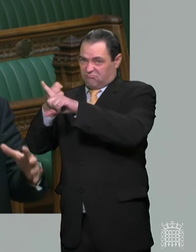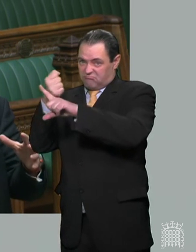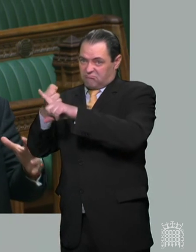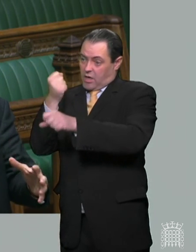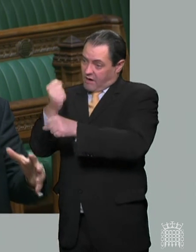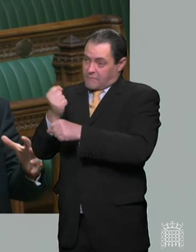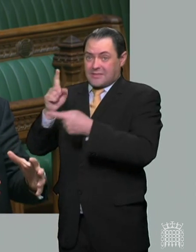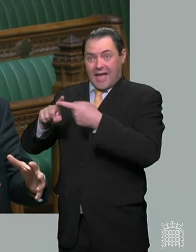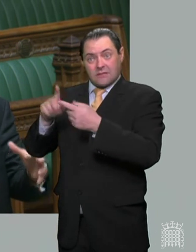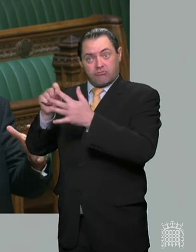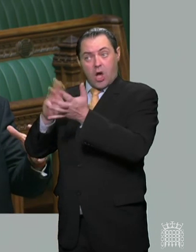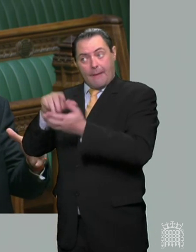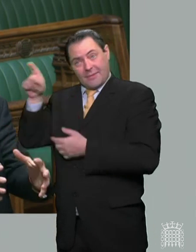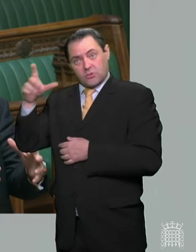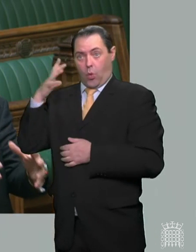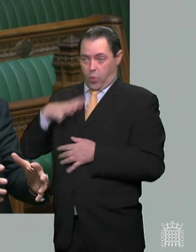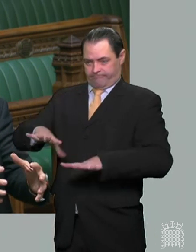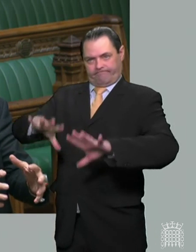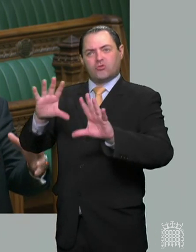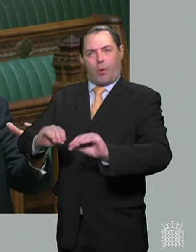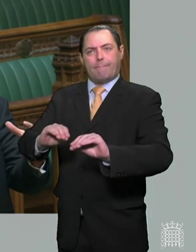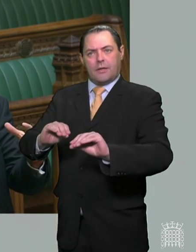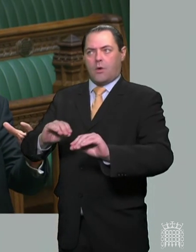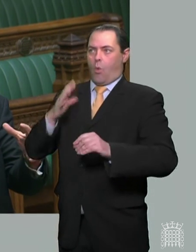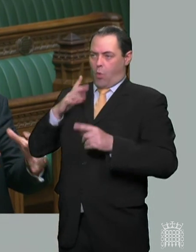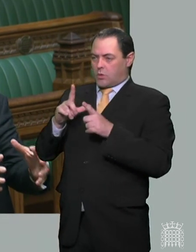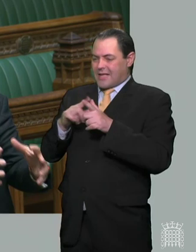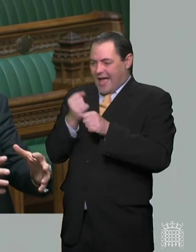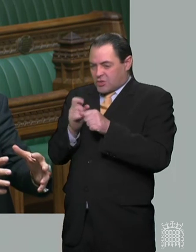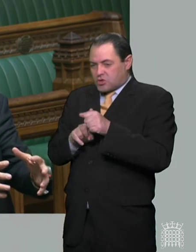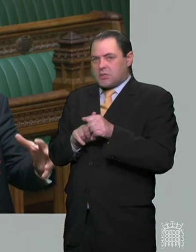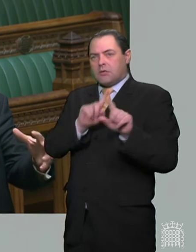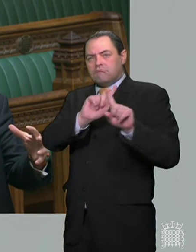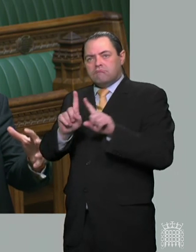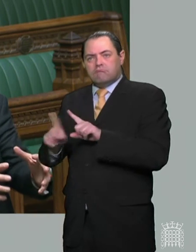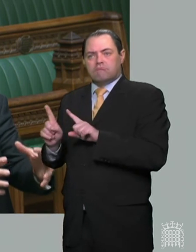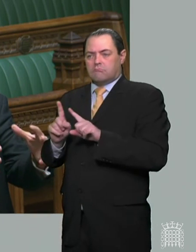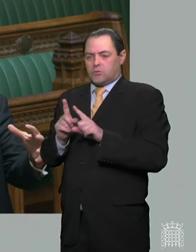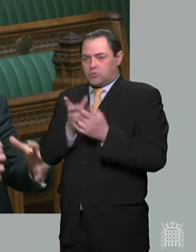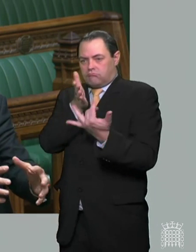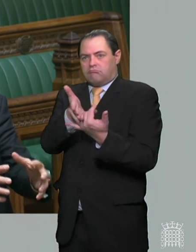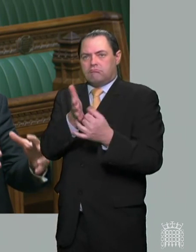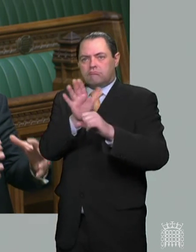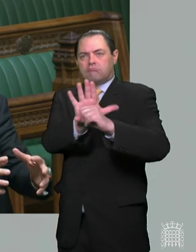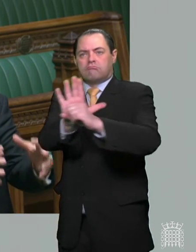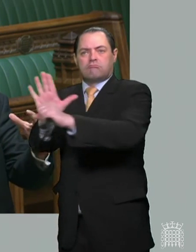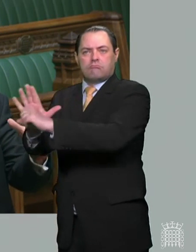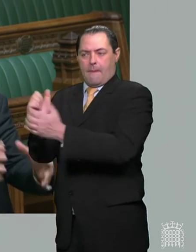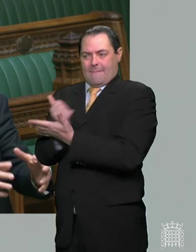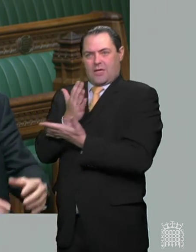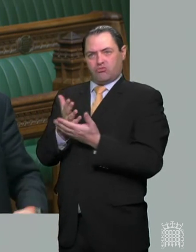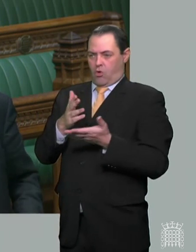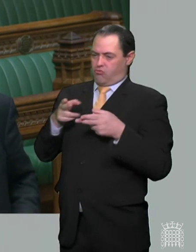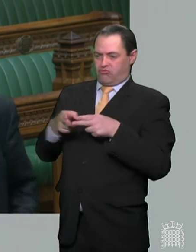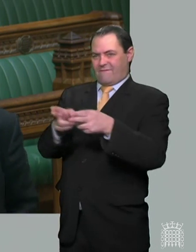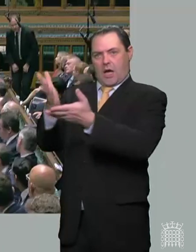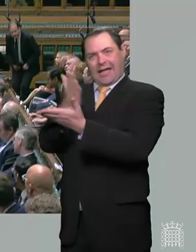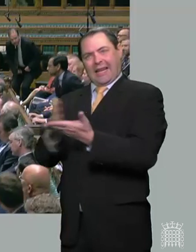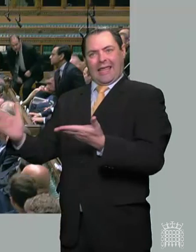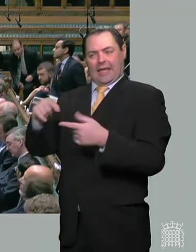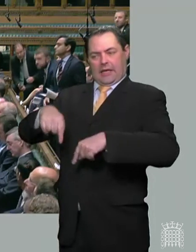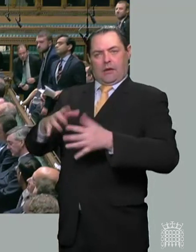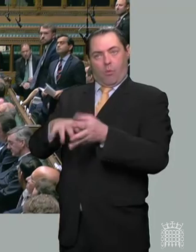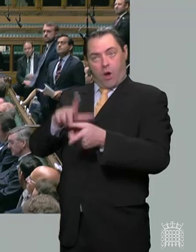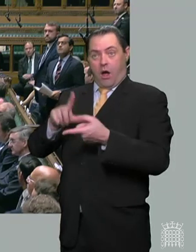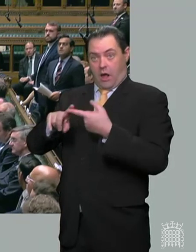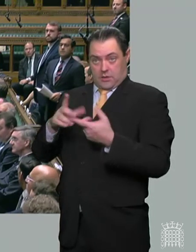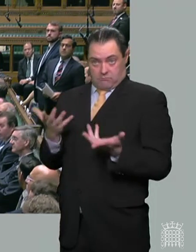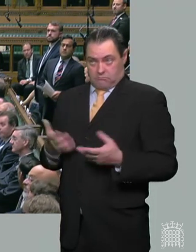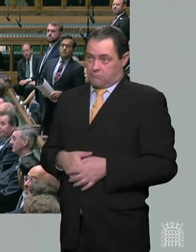10 to work with us to push the agencies and other interested bodies to a long-term integrated plan to clean up the River Wye?